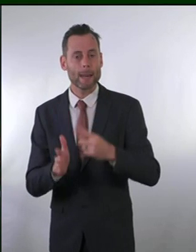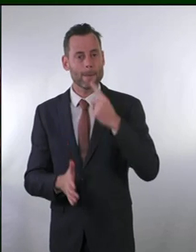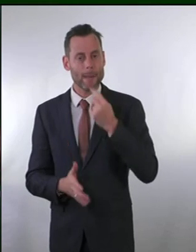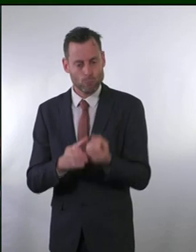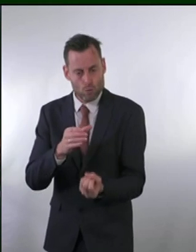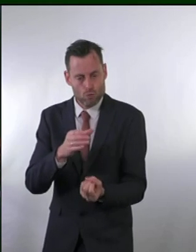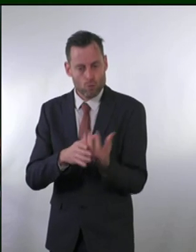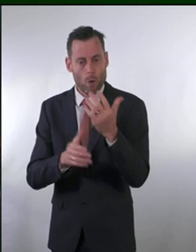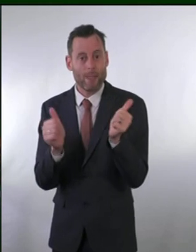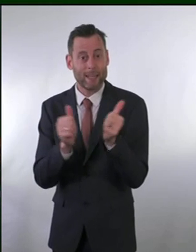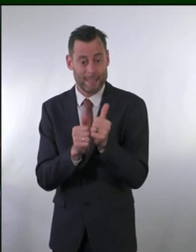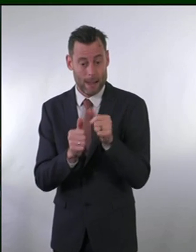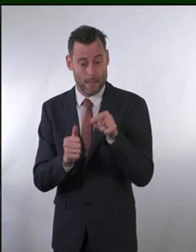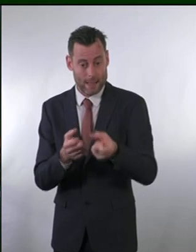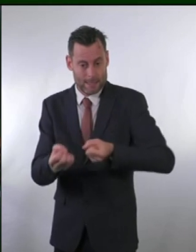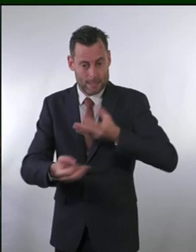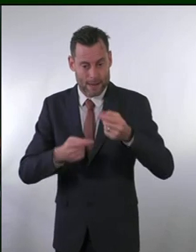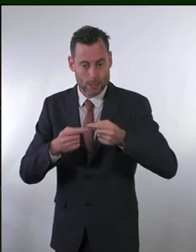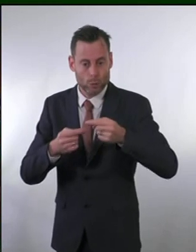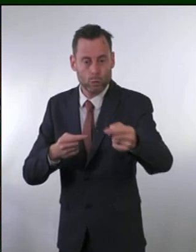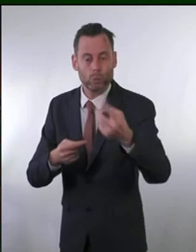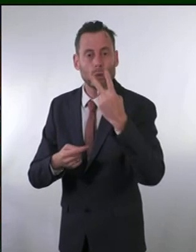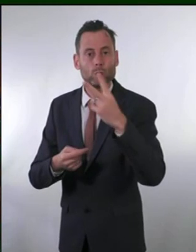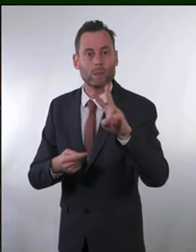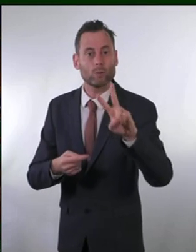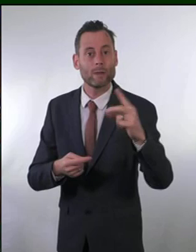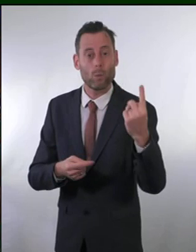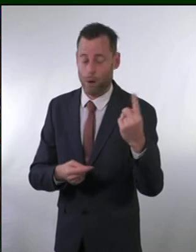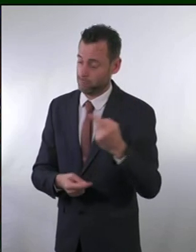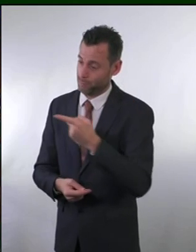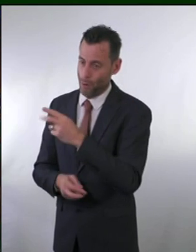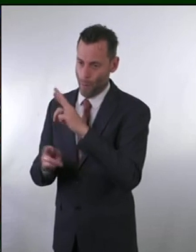I hope he will take that good news back to Ashfield.